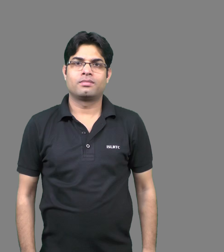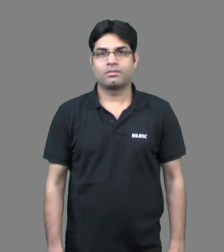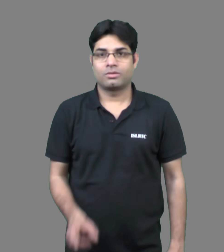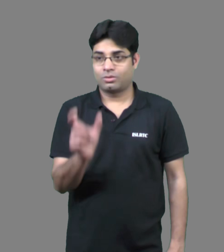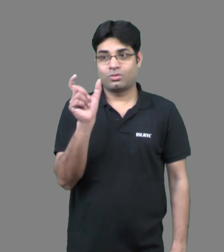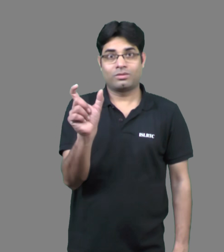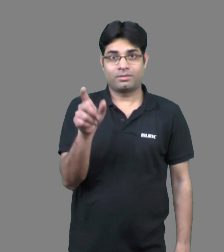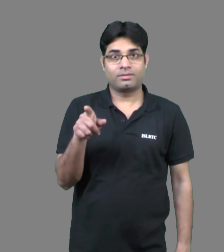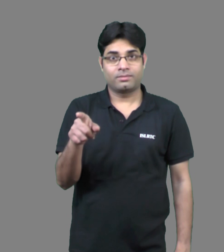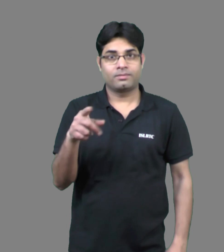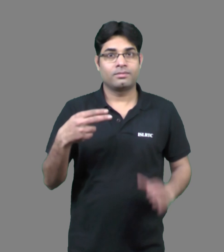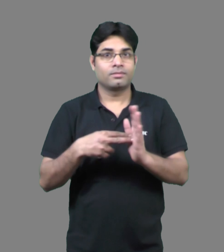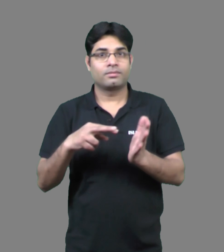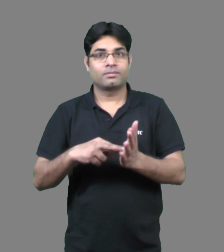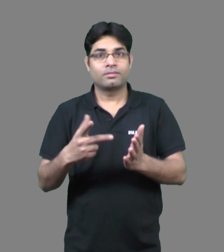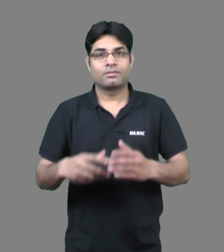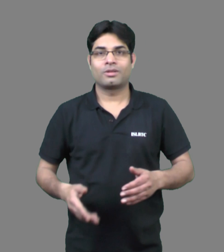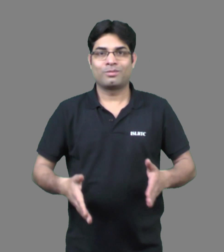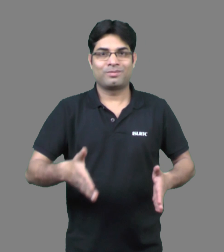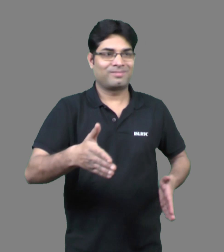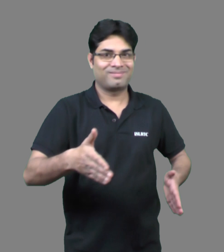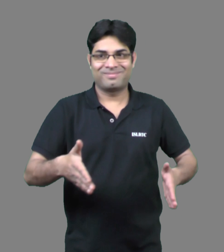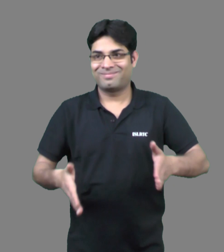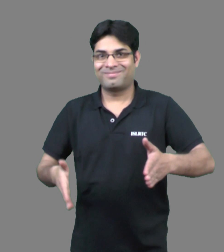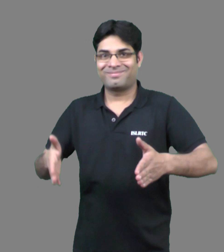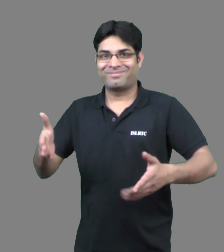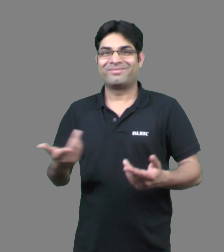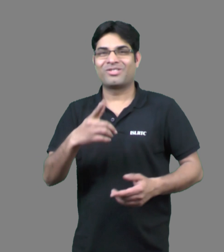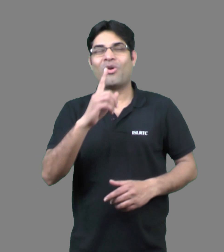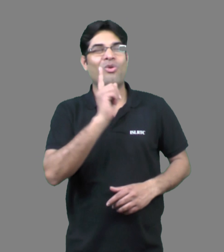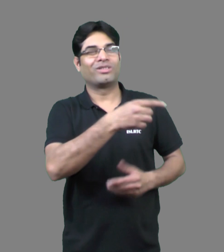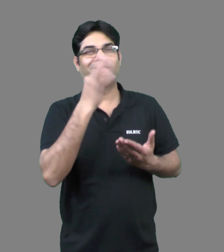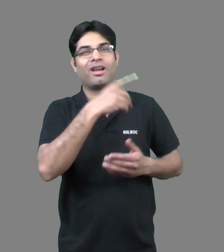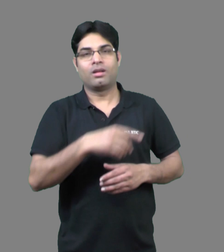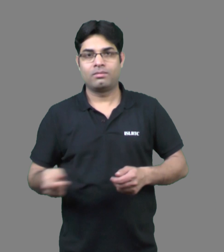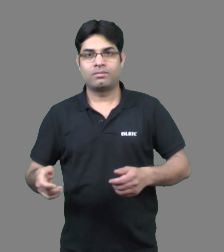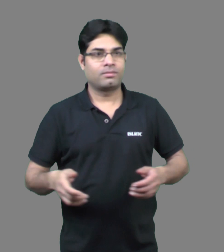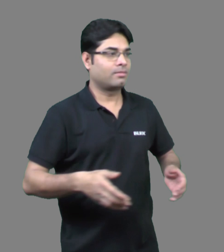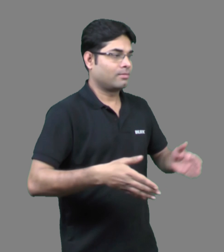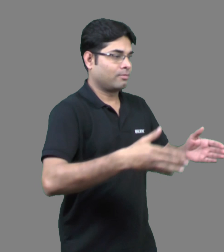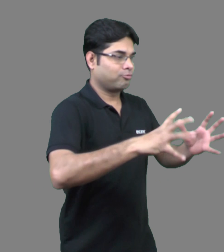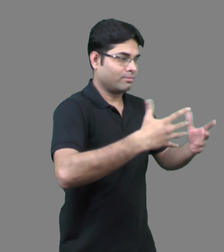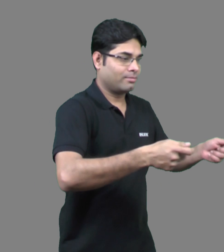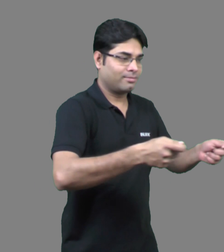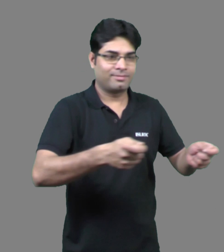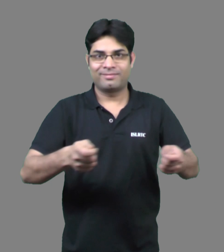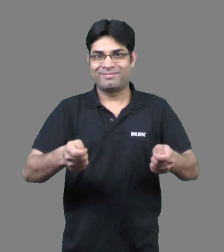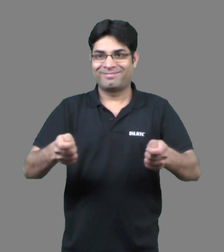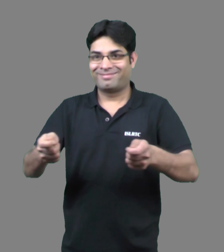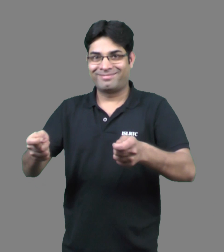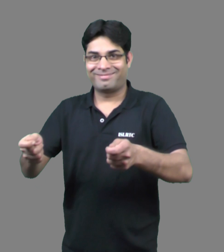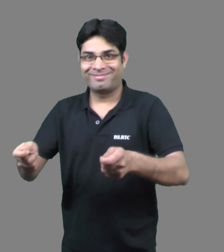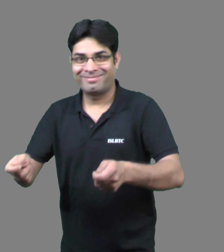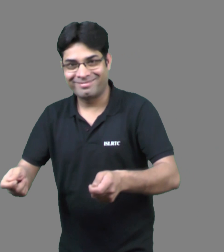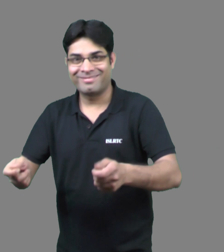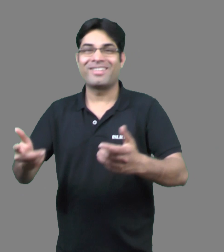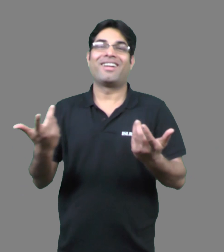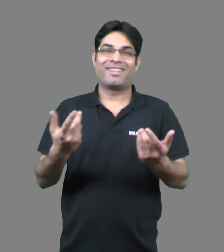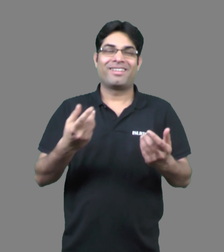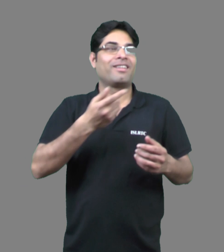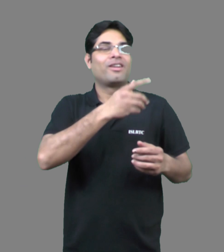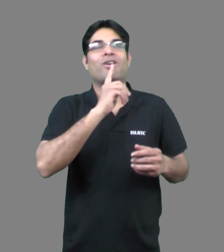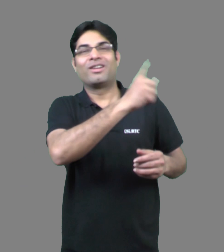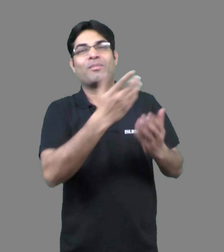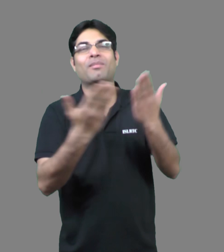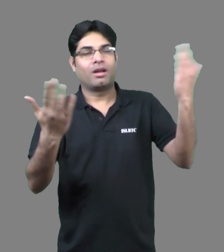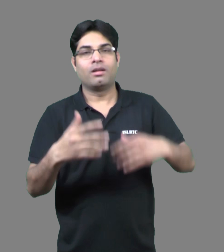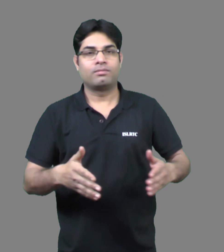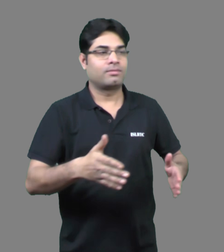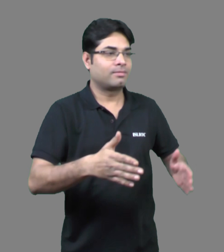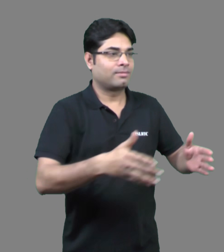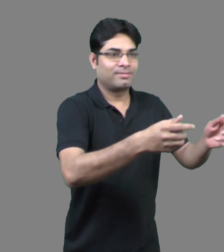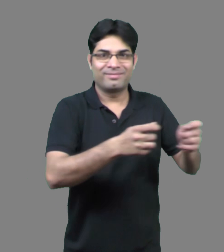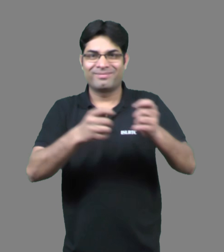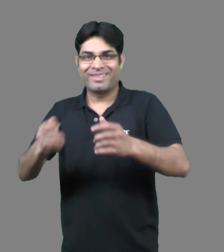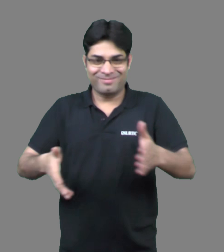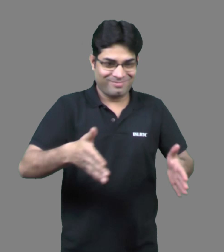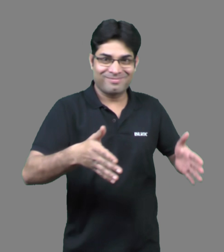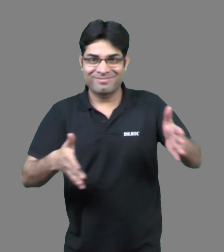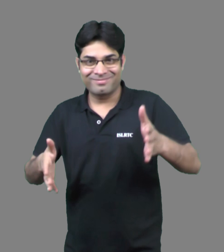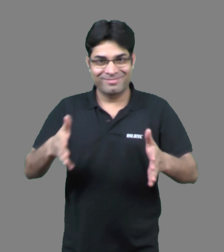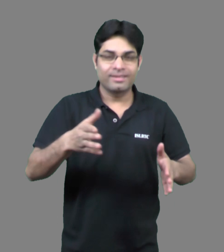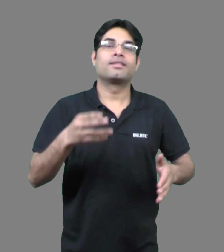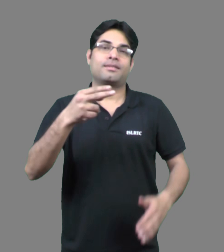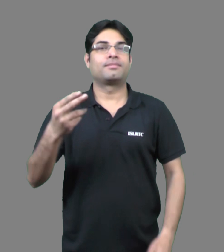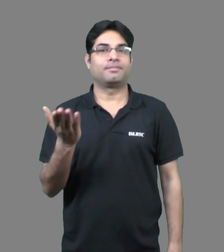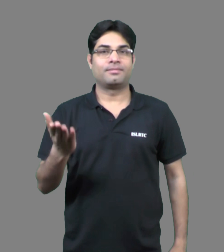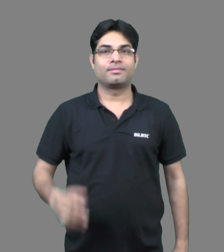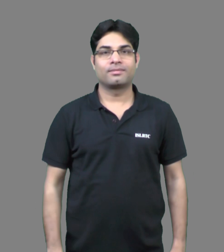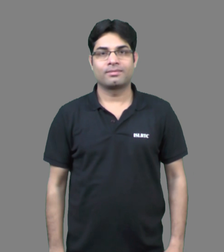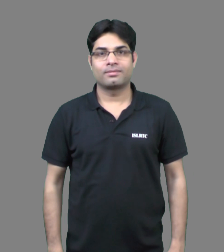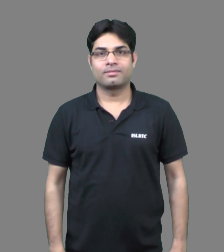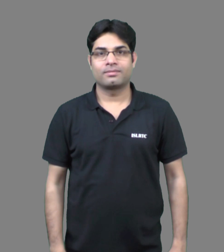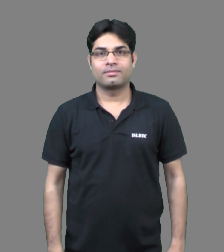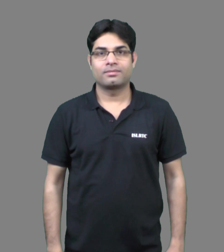Household Robot